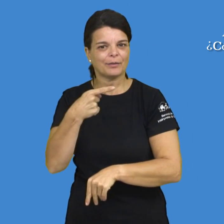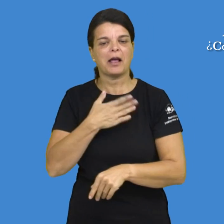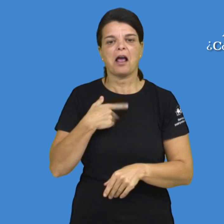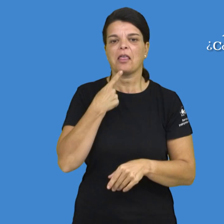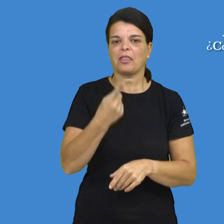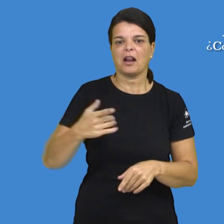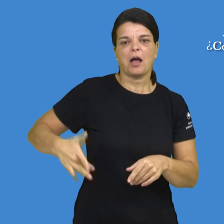querer decir